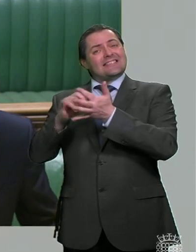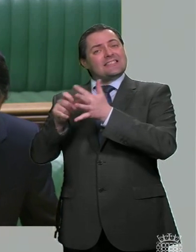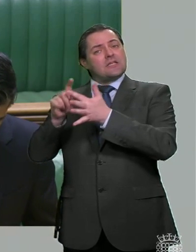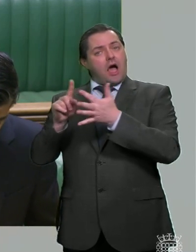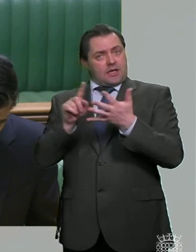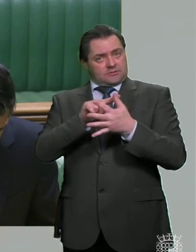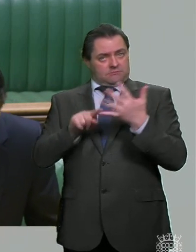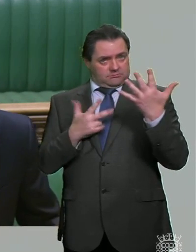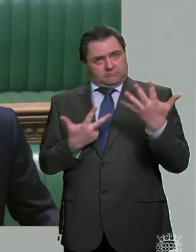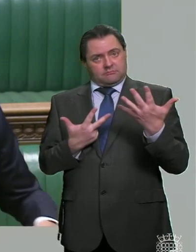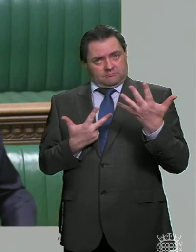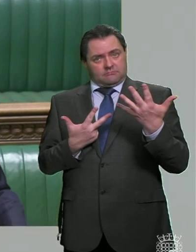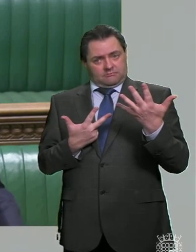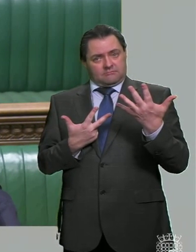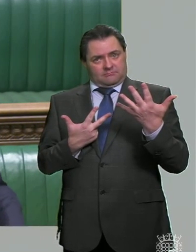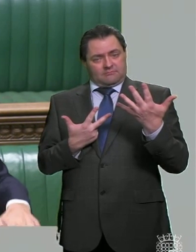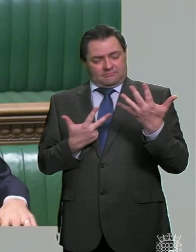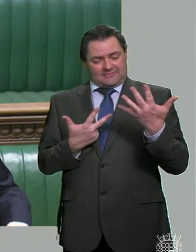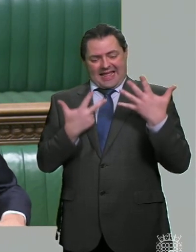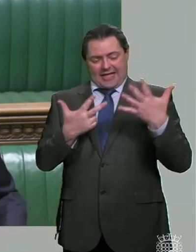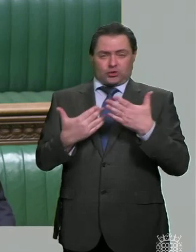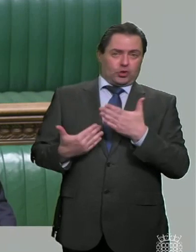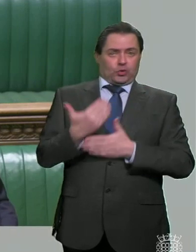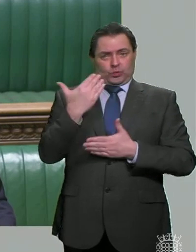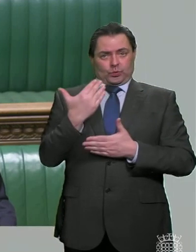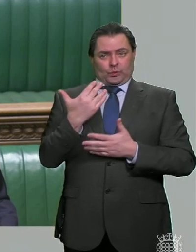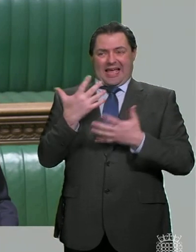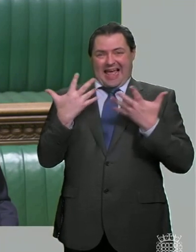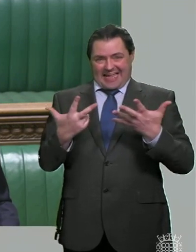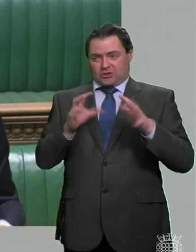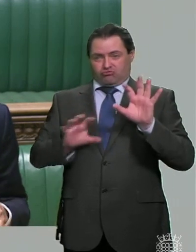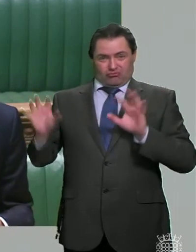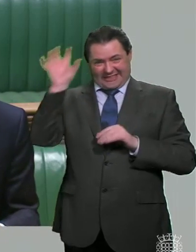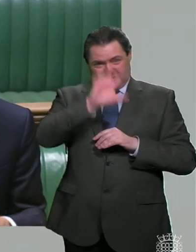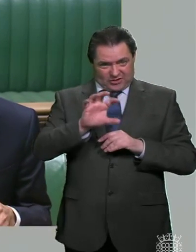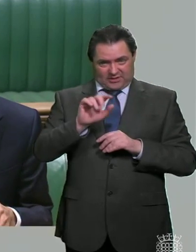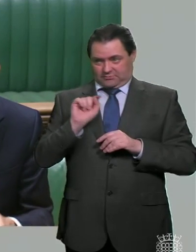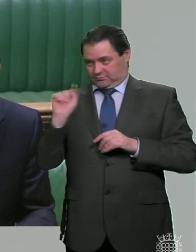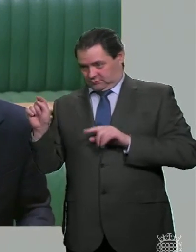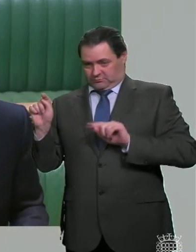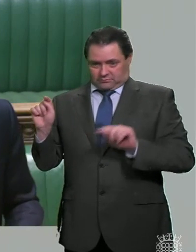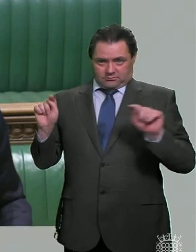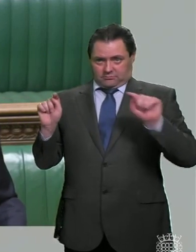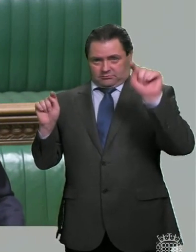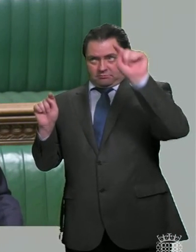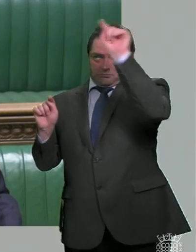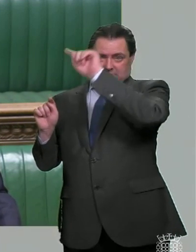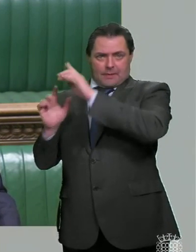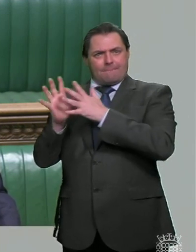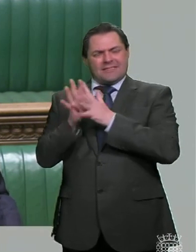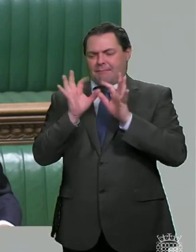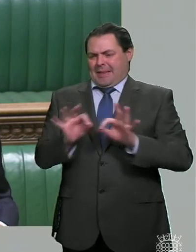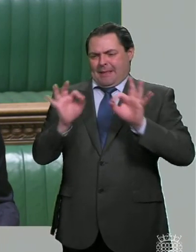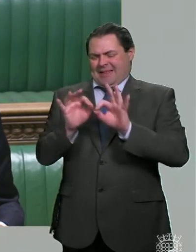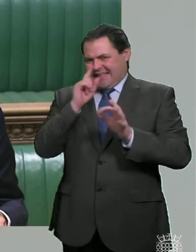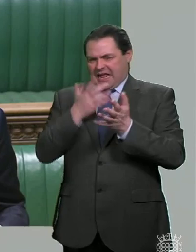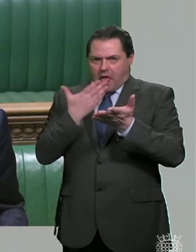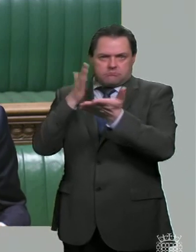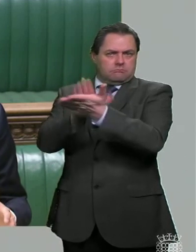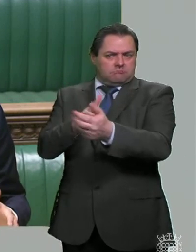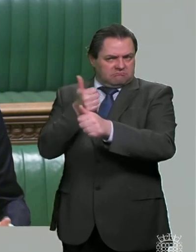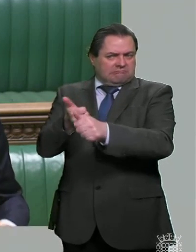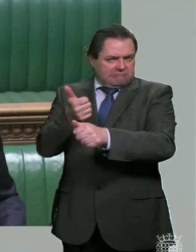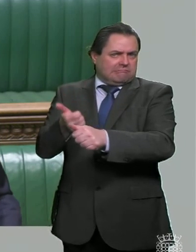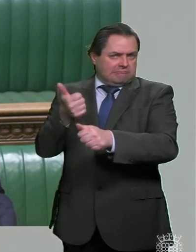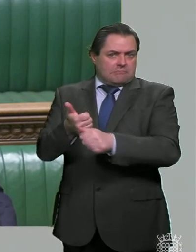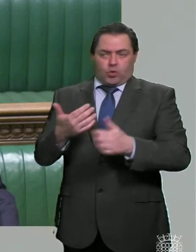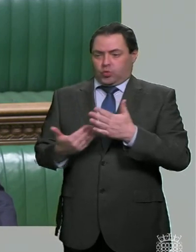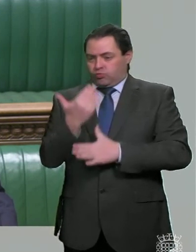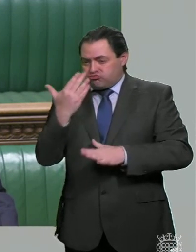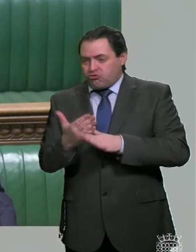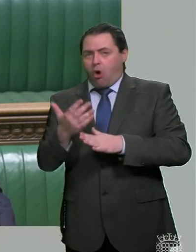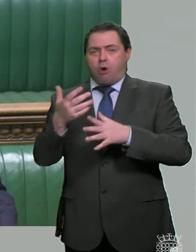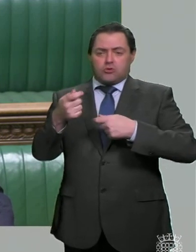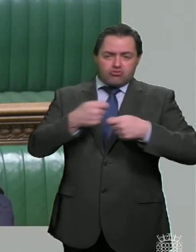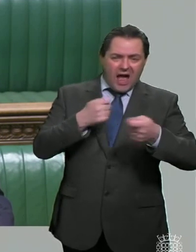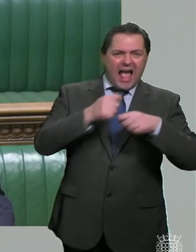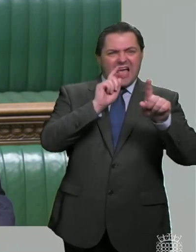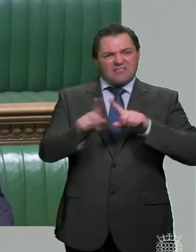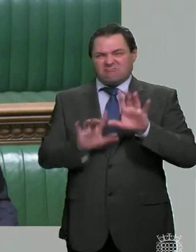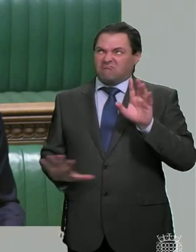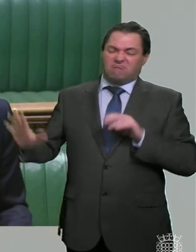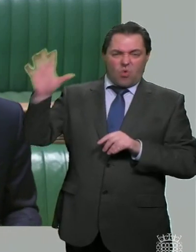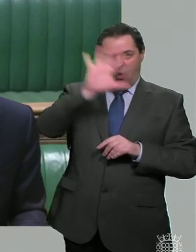That is eight new freeports in eight English regions, unlocking billions of pounds of private sector investment, generating trade and jobs up and down the country.